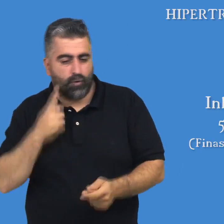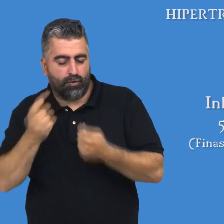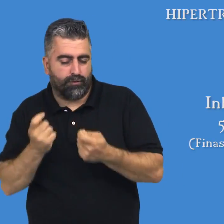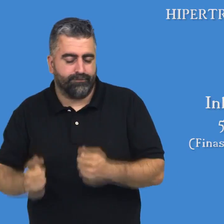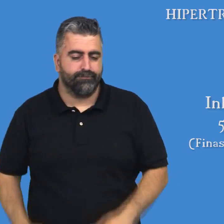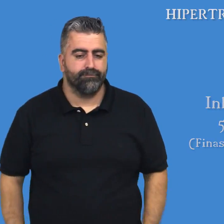control